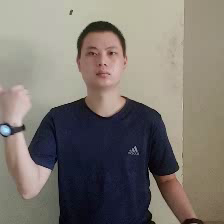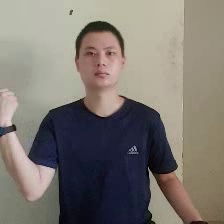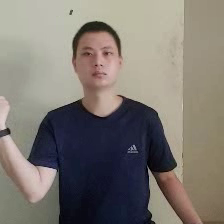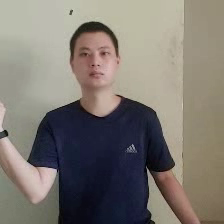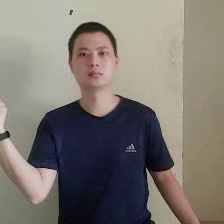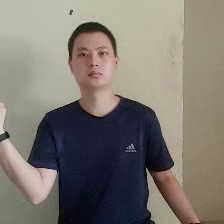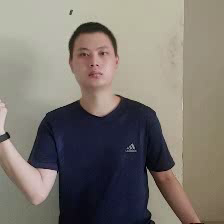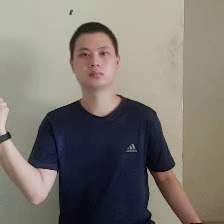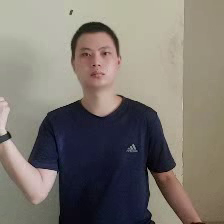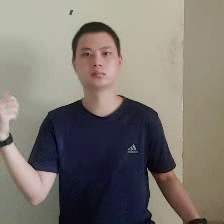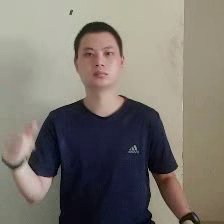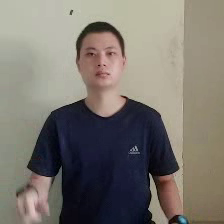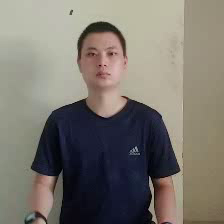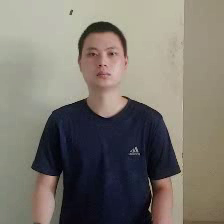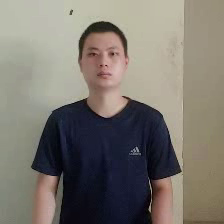Kết hôn